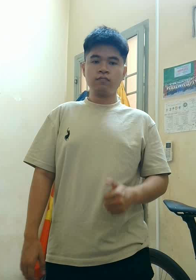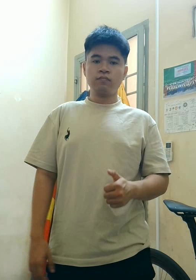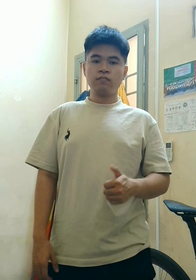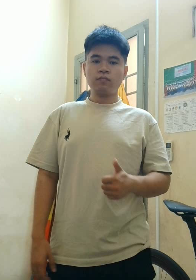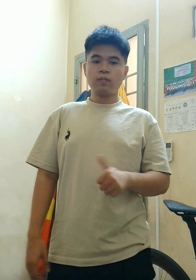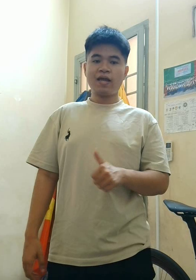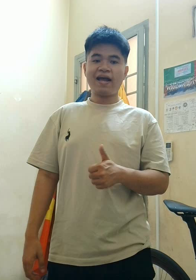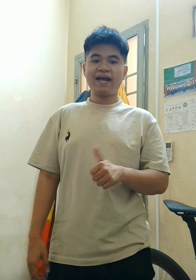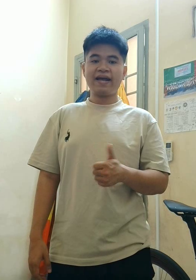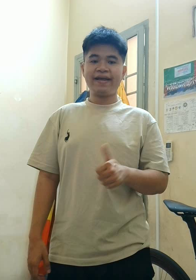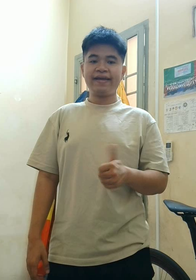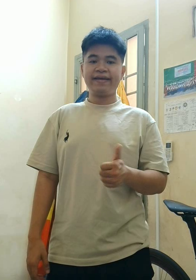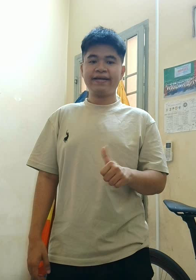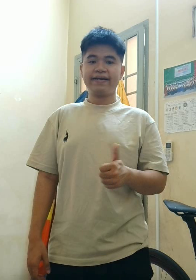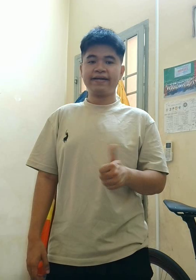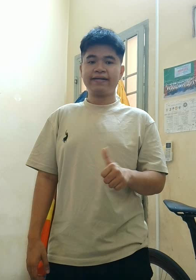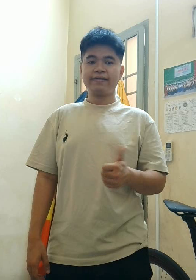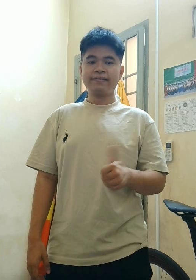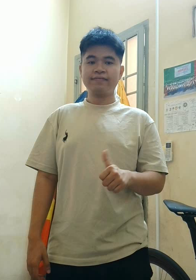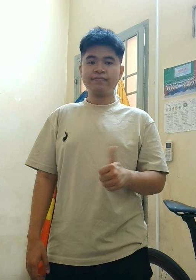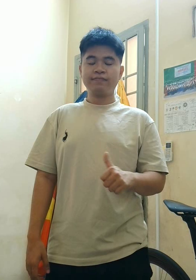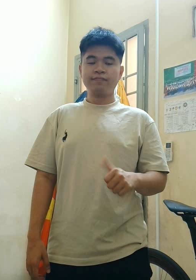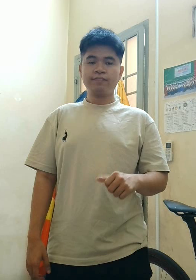ai